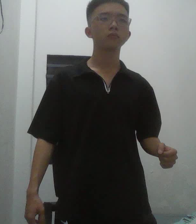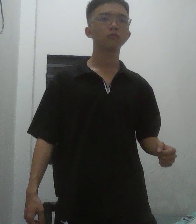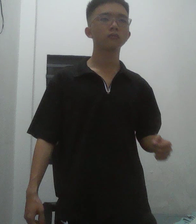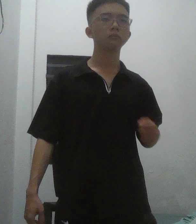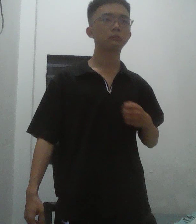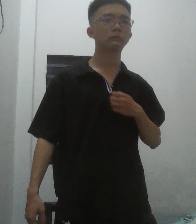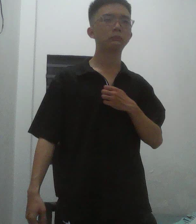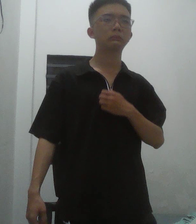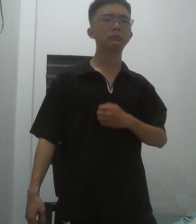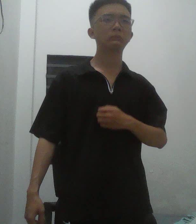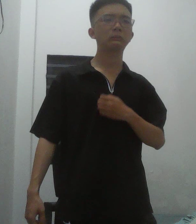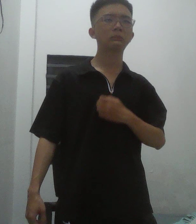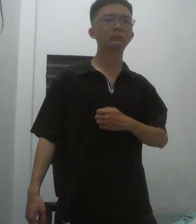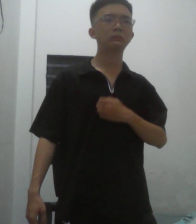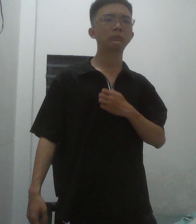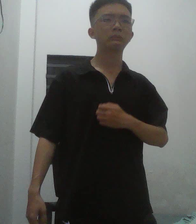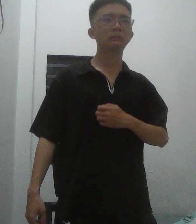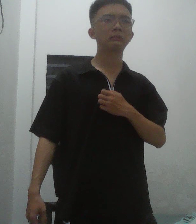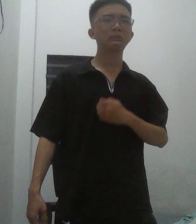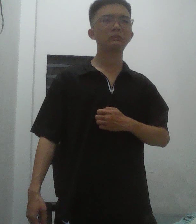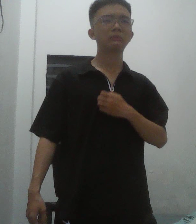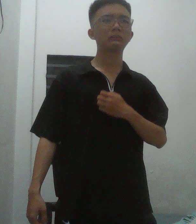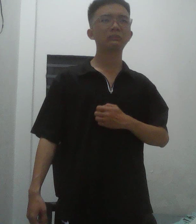ghen